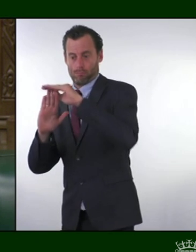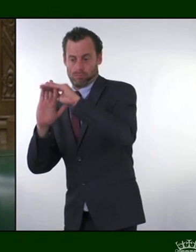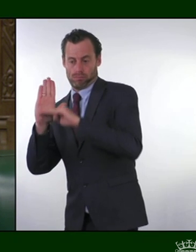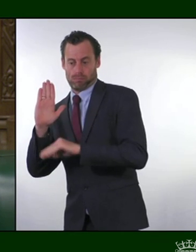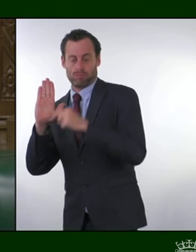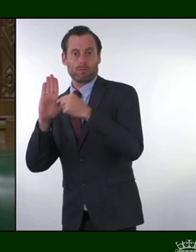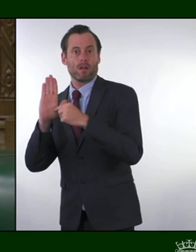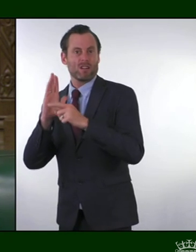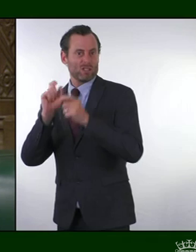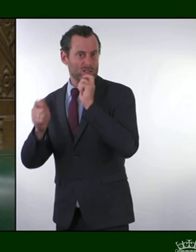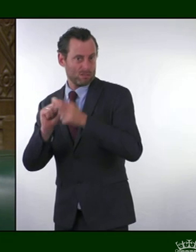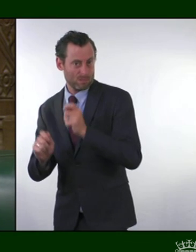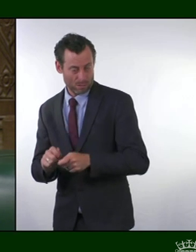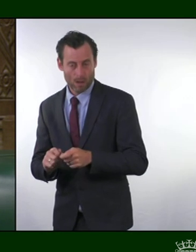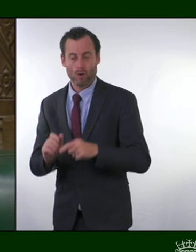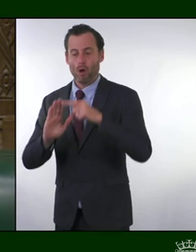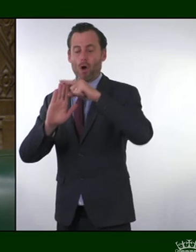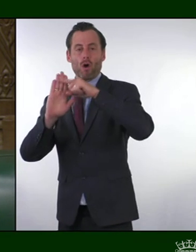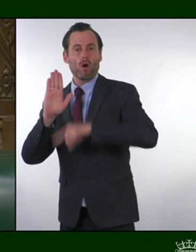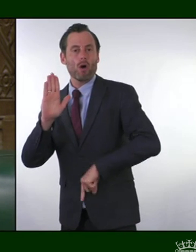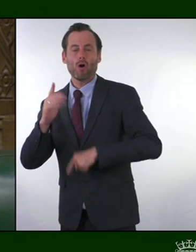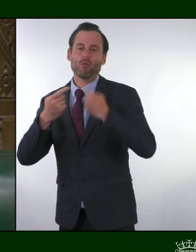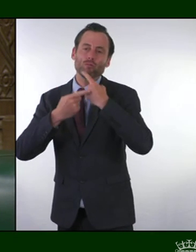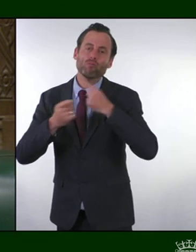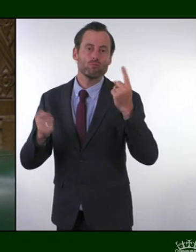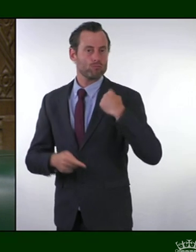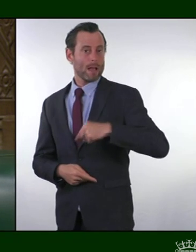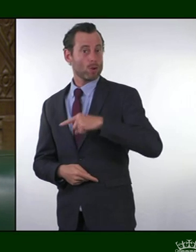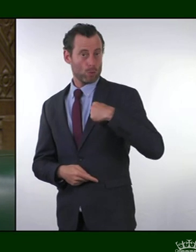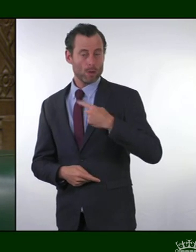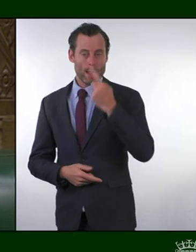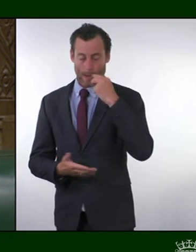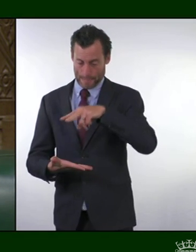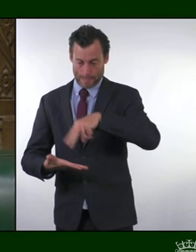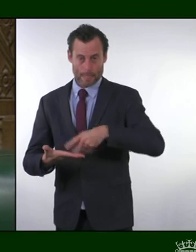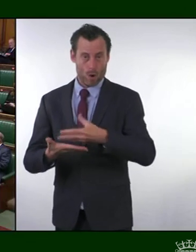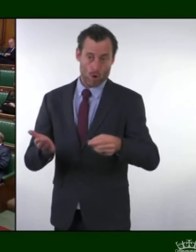Copies of the resolution are available in the Vote Office.